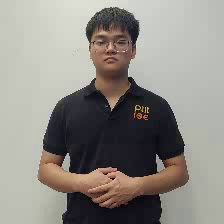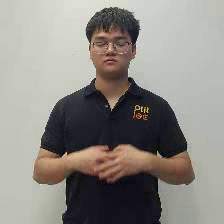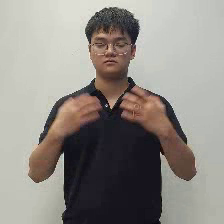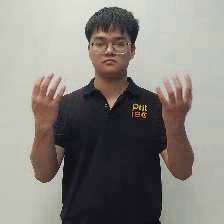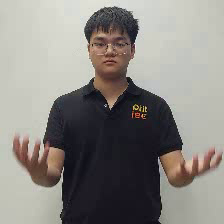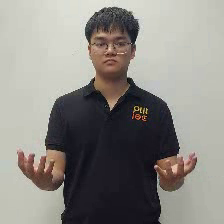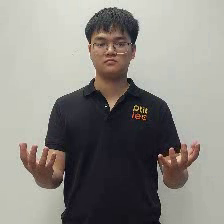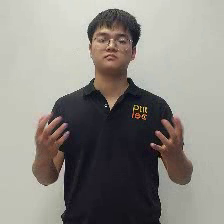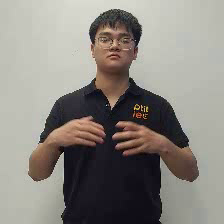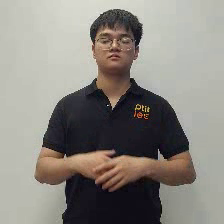Nặng